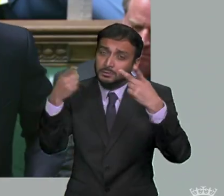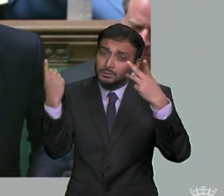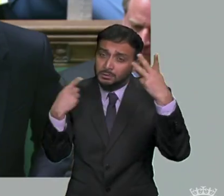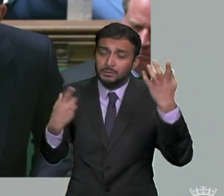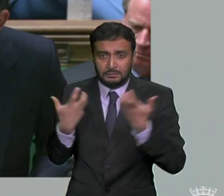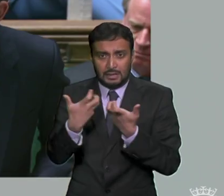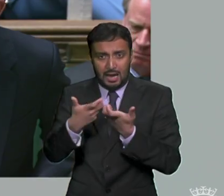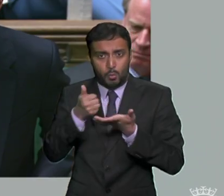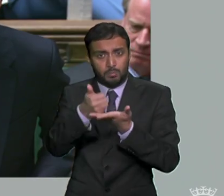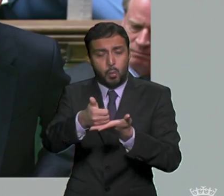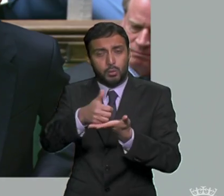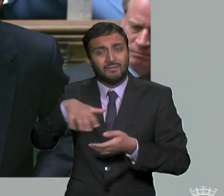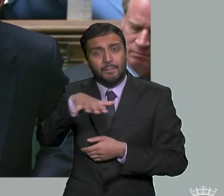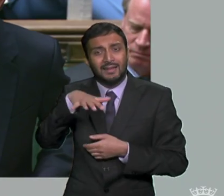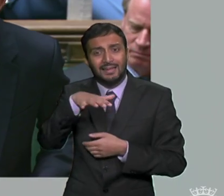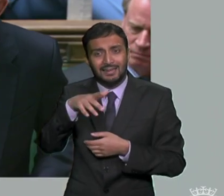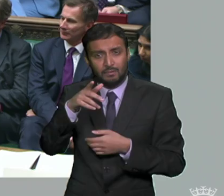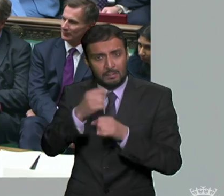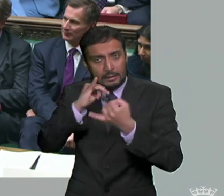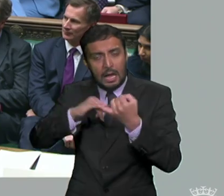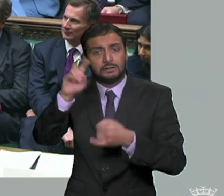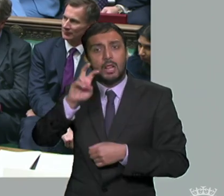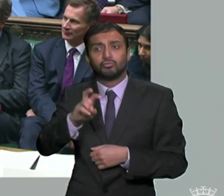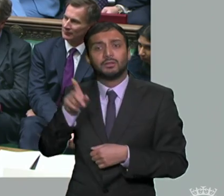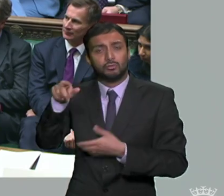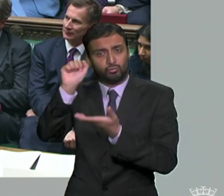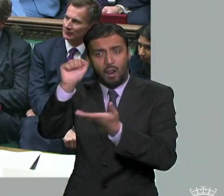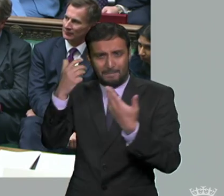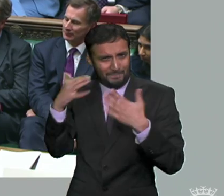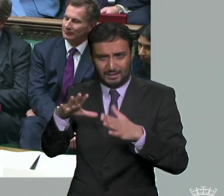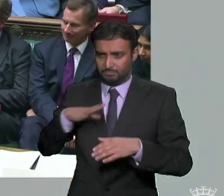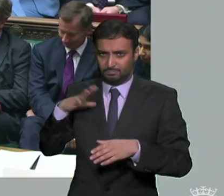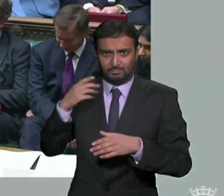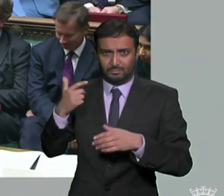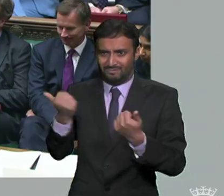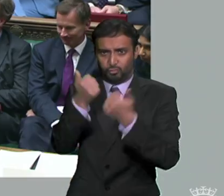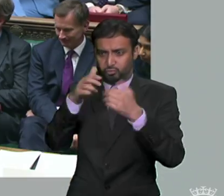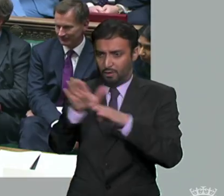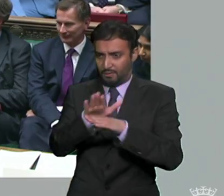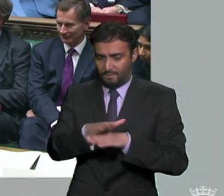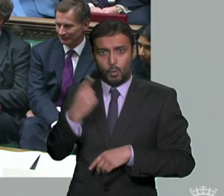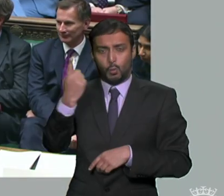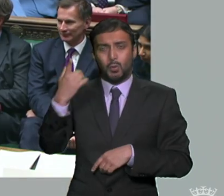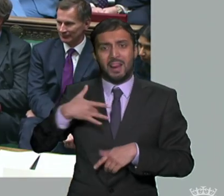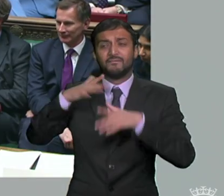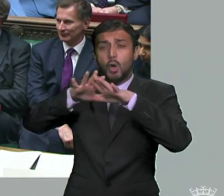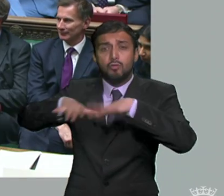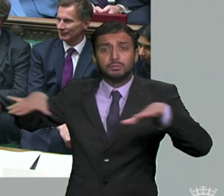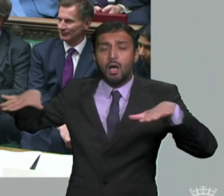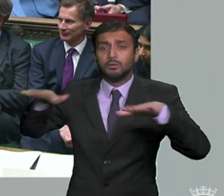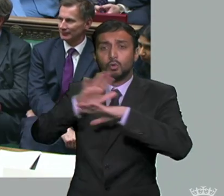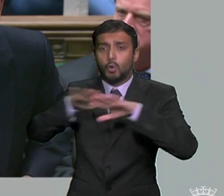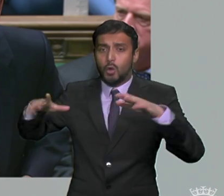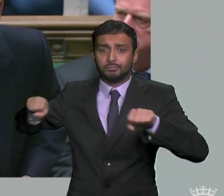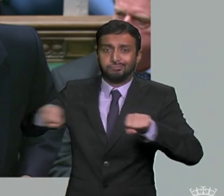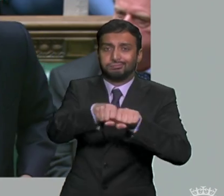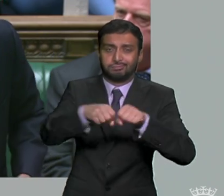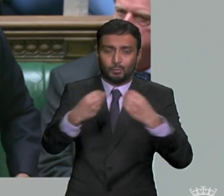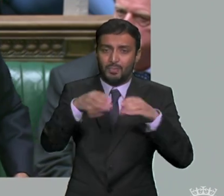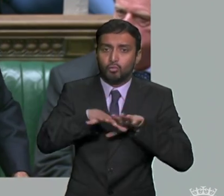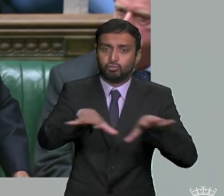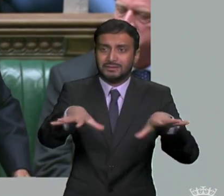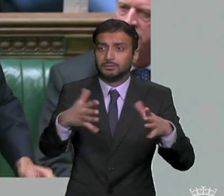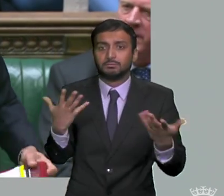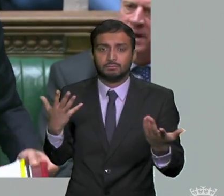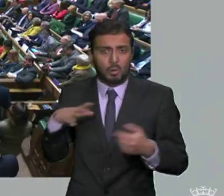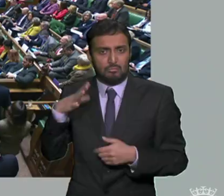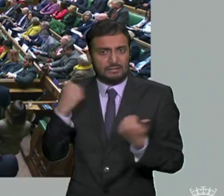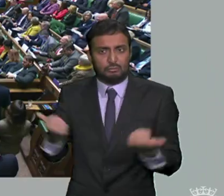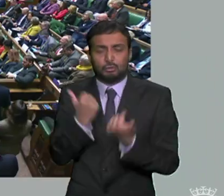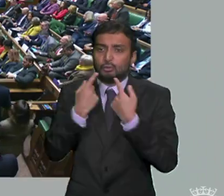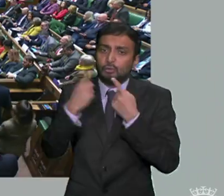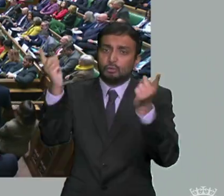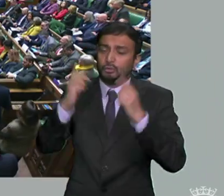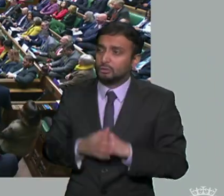The Chancellor paid particular attention to off-grid customers in rural areas by doubling their support to £200, which will help many people in the honourable Gentleman’s constituency and across the United Kingdom.